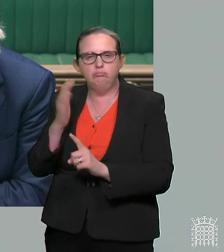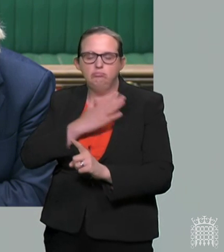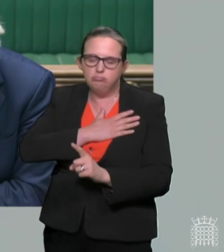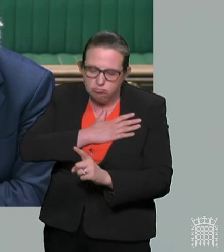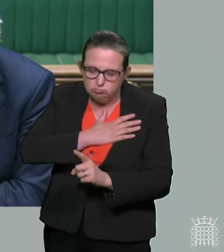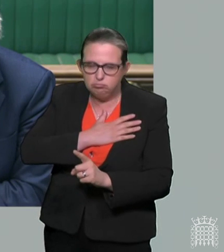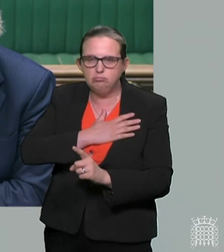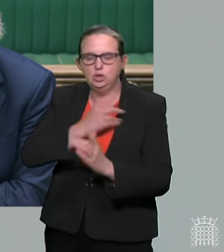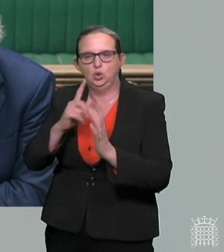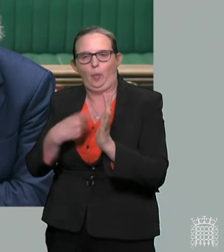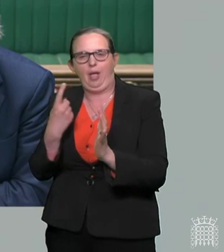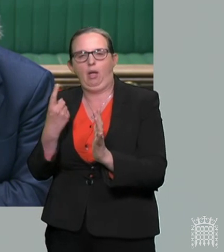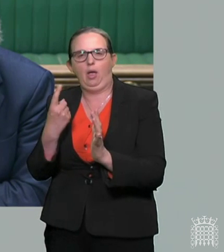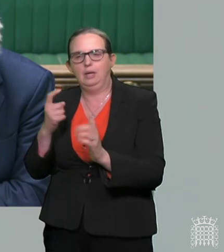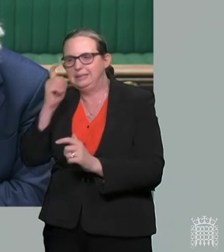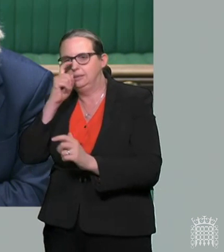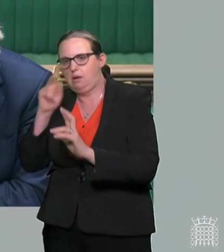Of course, nothing I say or can do